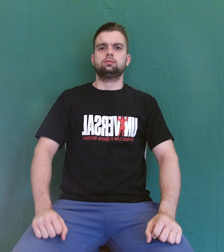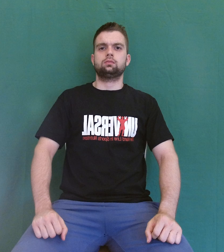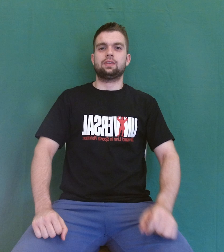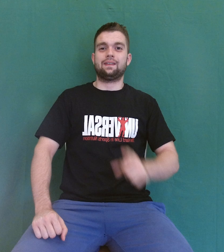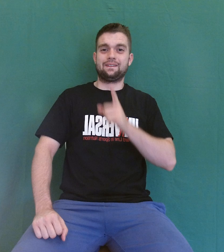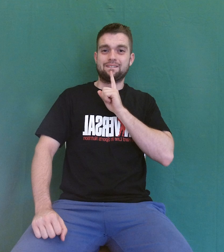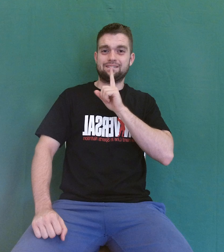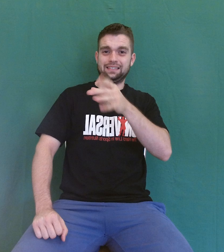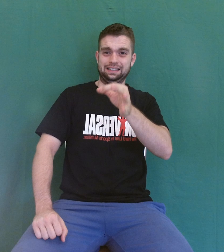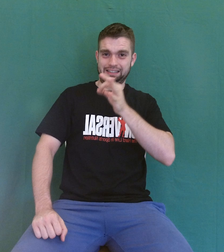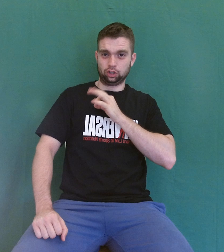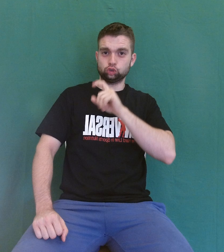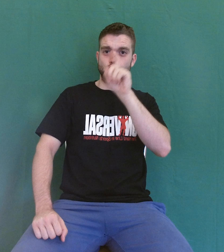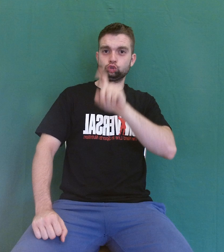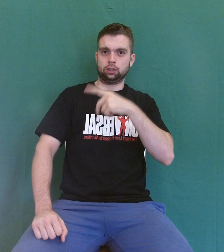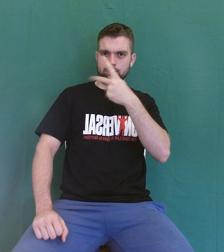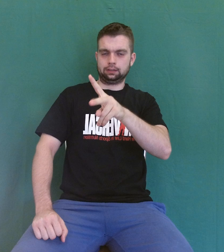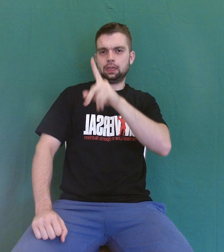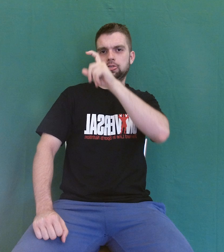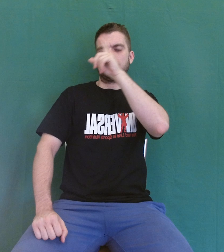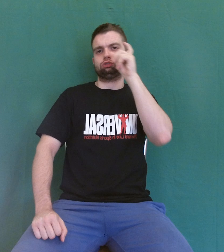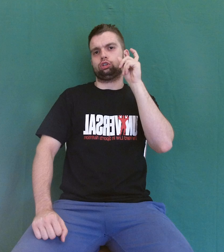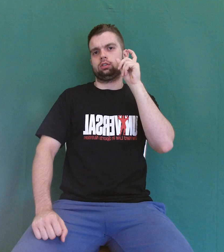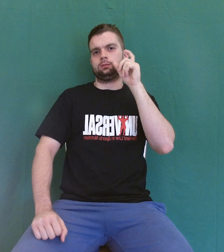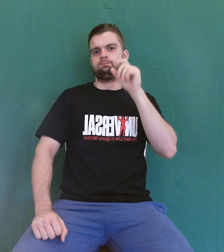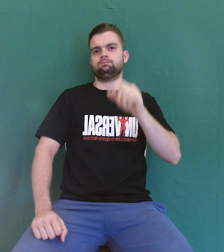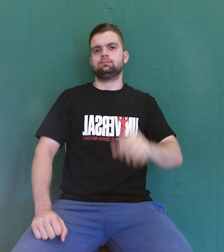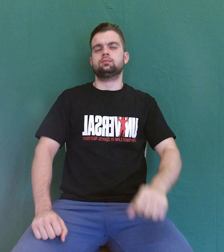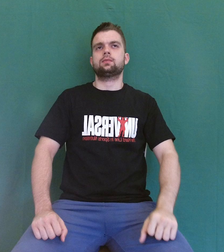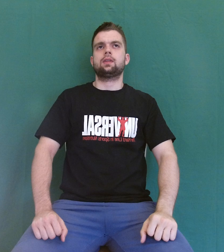ΙΔΙΟ ΕΣΥ ΕΙΠΑ ΕΜΕΝΑ ΖΩΗ ΣΟΥ ΔΥΣΚΟΛΟ